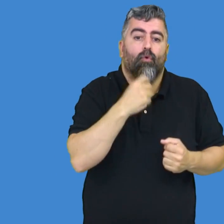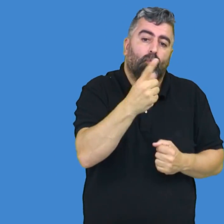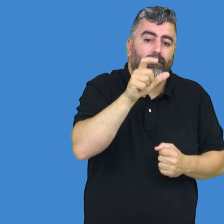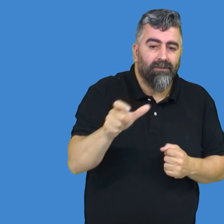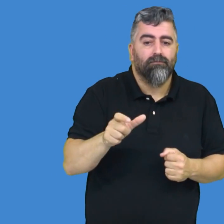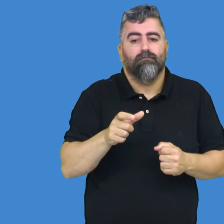persona